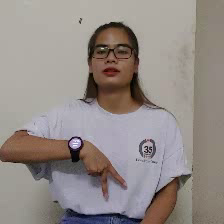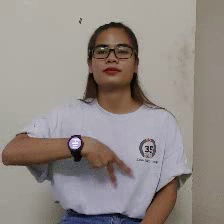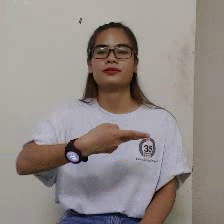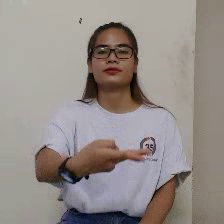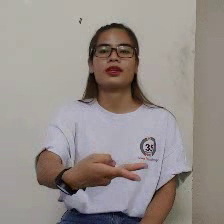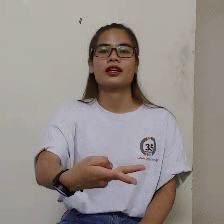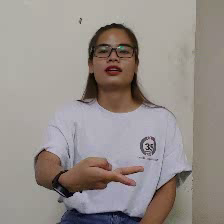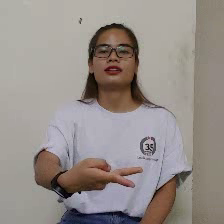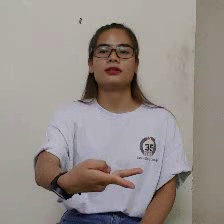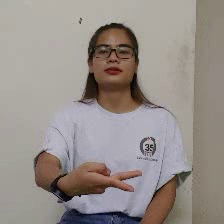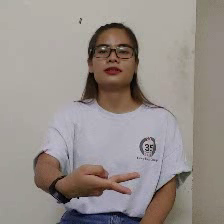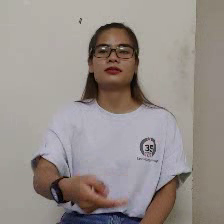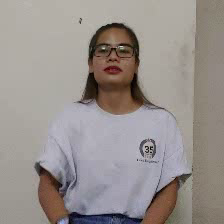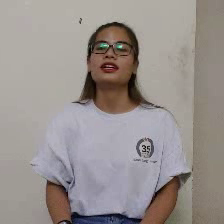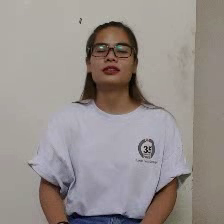Hy sinh